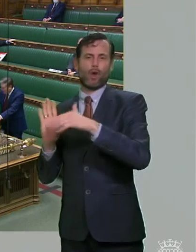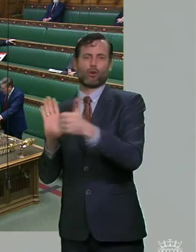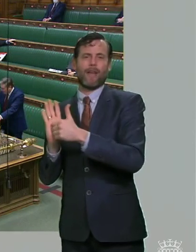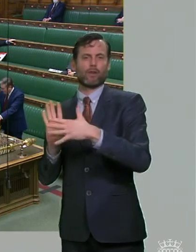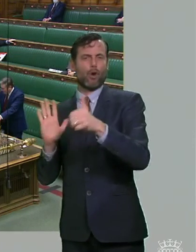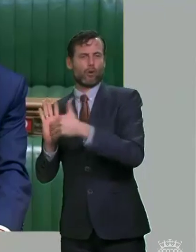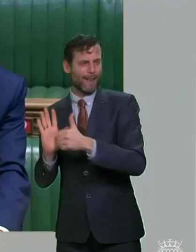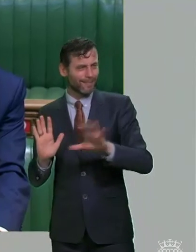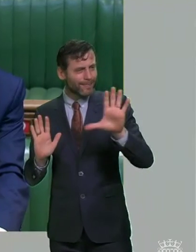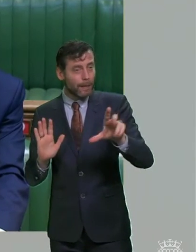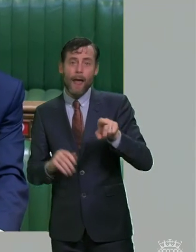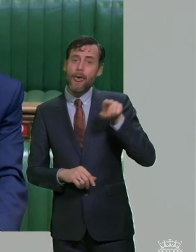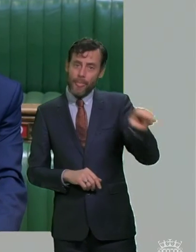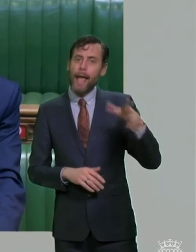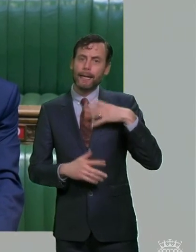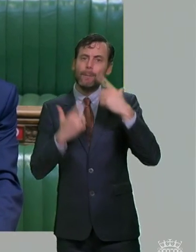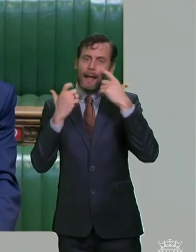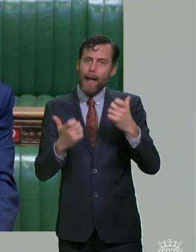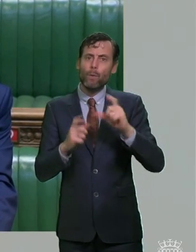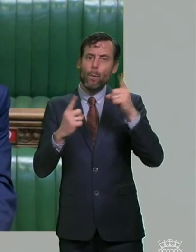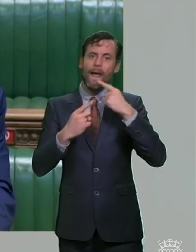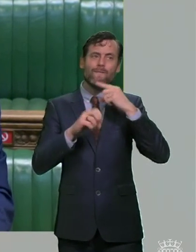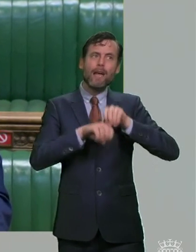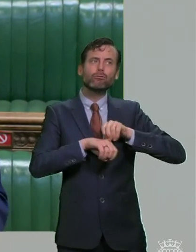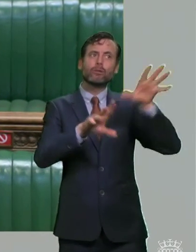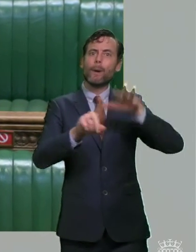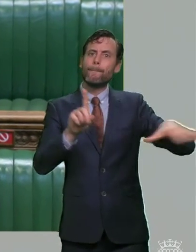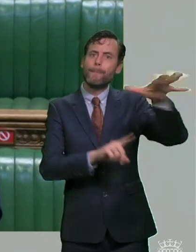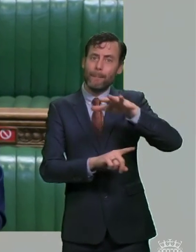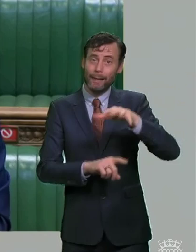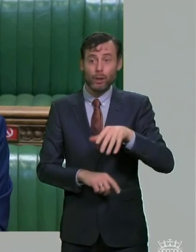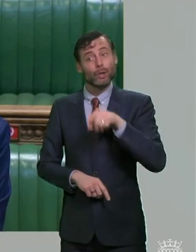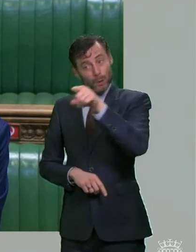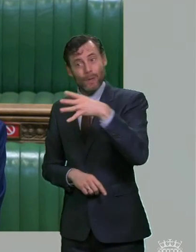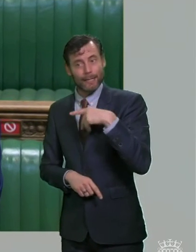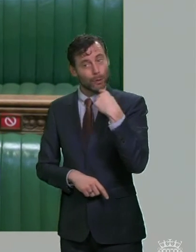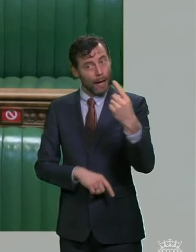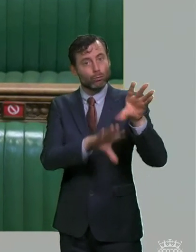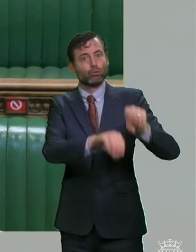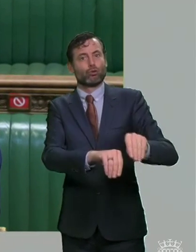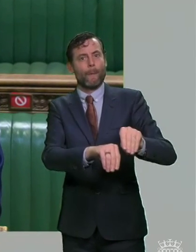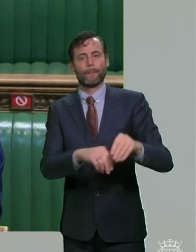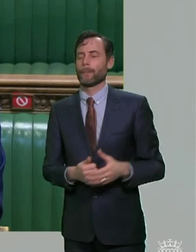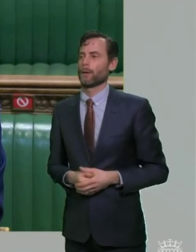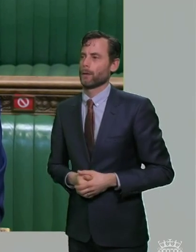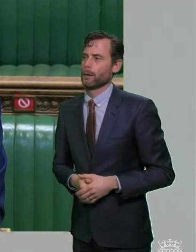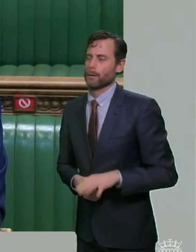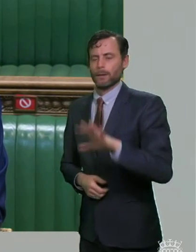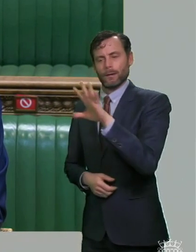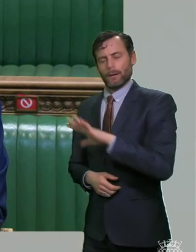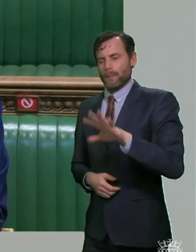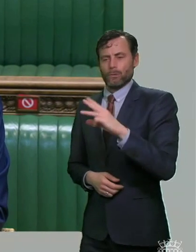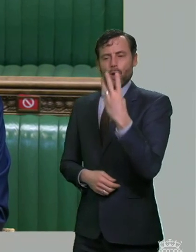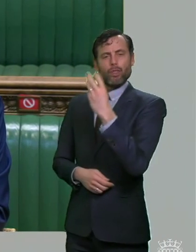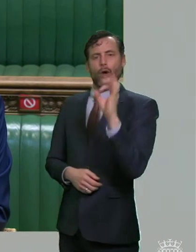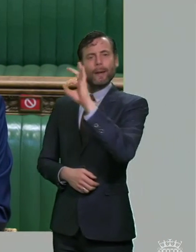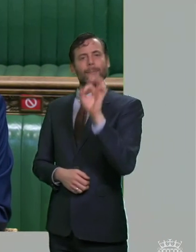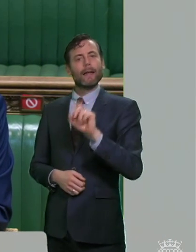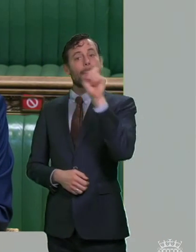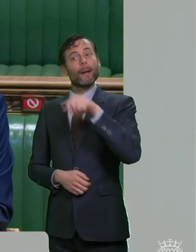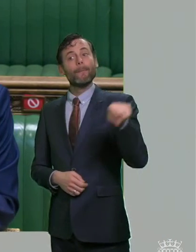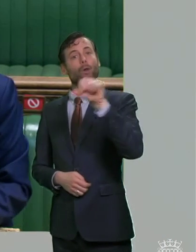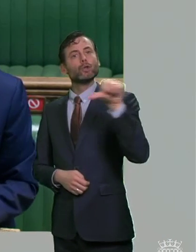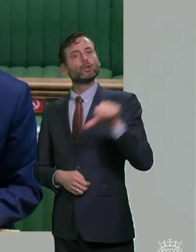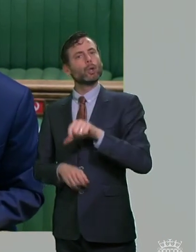Another big threat to the recovery plan is that around three in 10 people who should be self-isolating are not doing so.